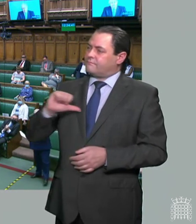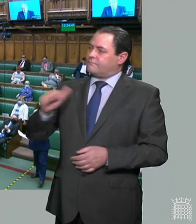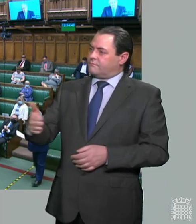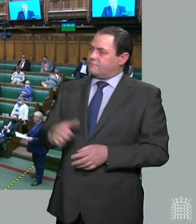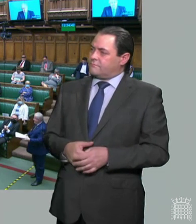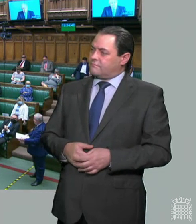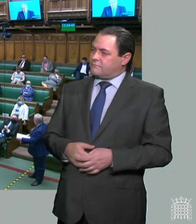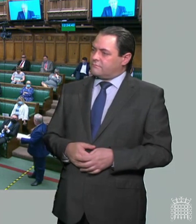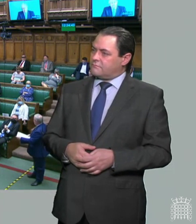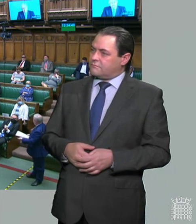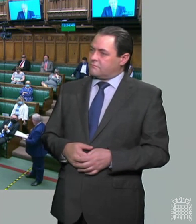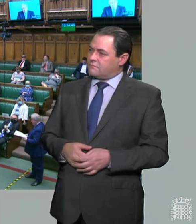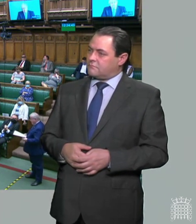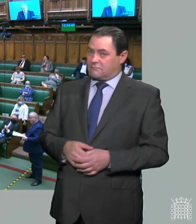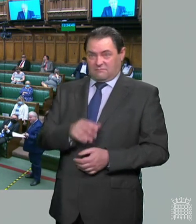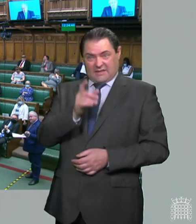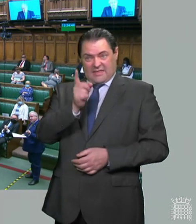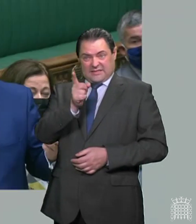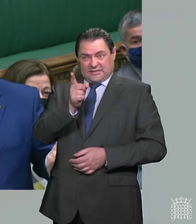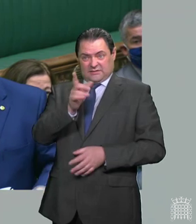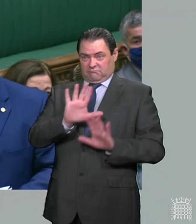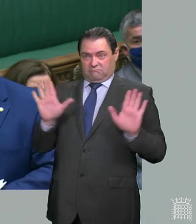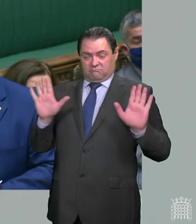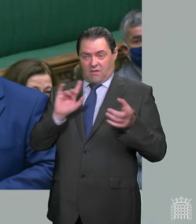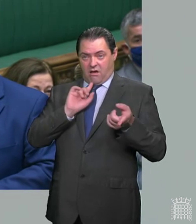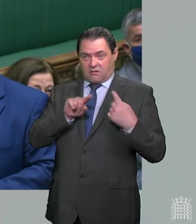My goodness, is that it? Is that it, Prime Minister?